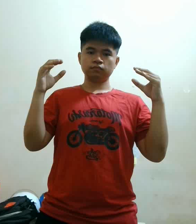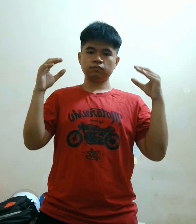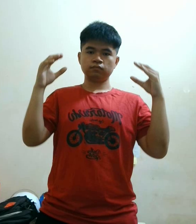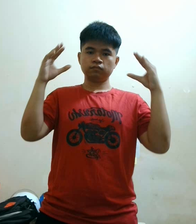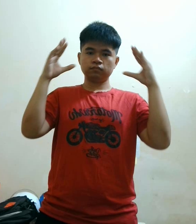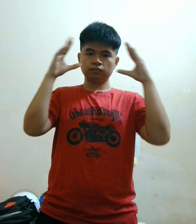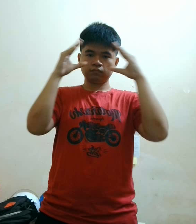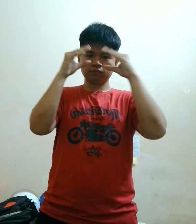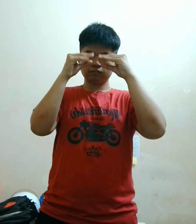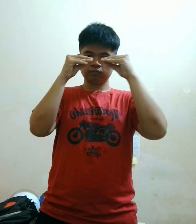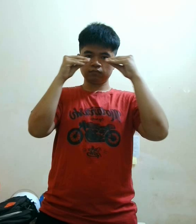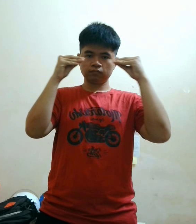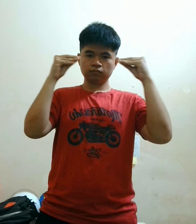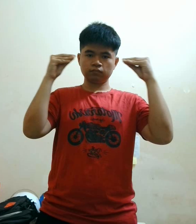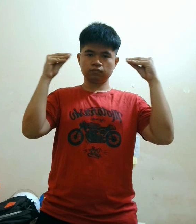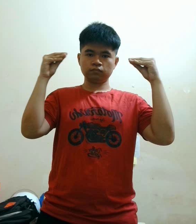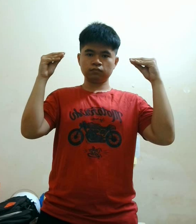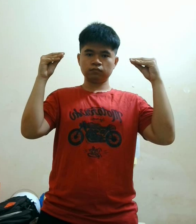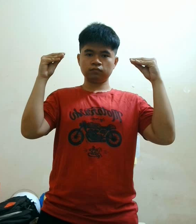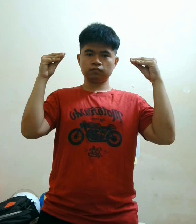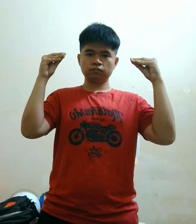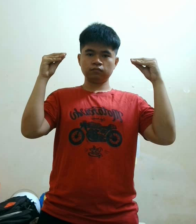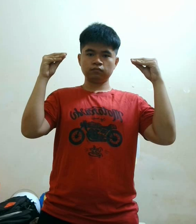buoi toi